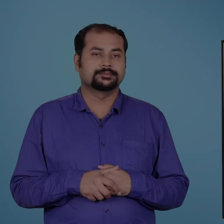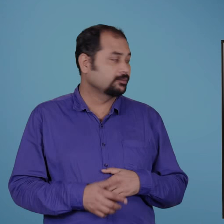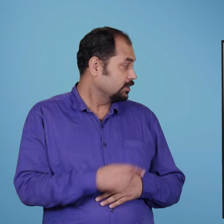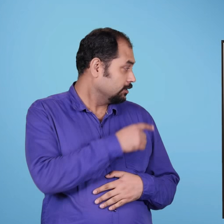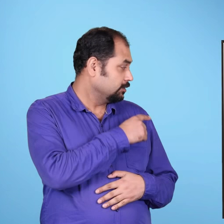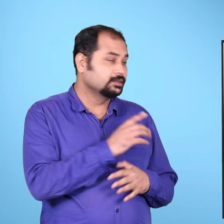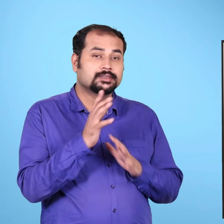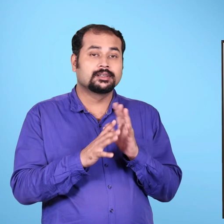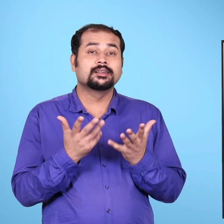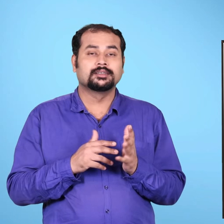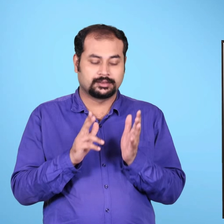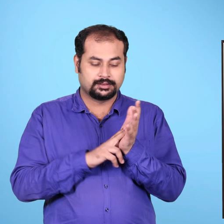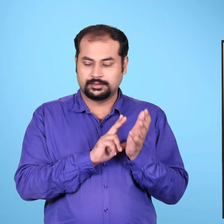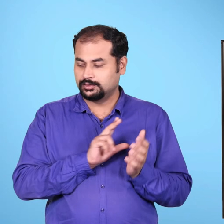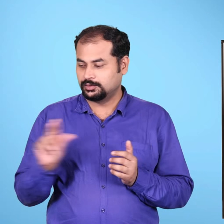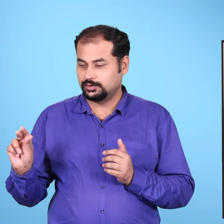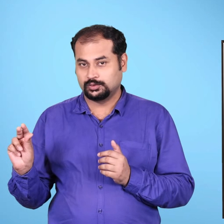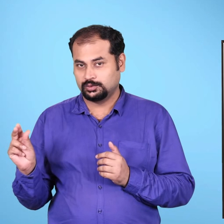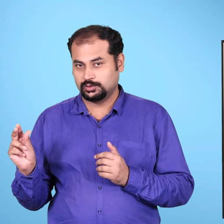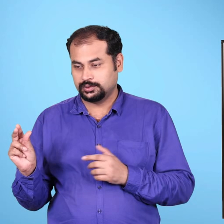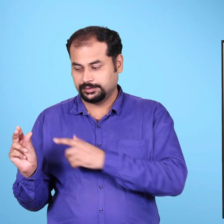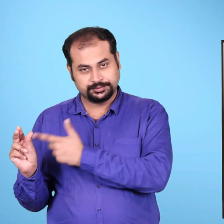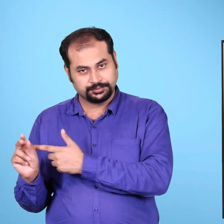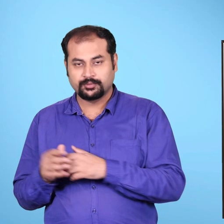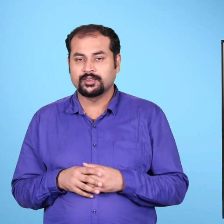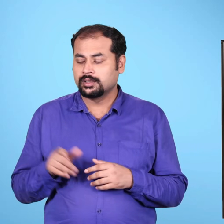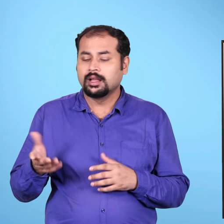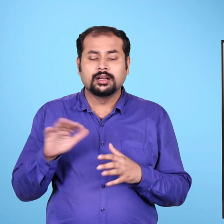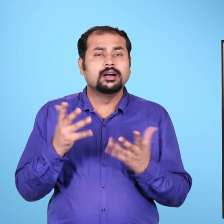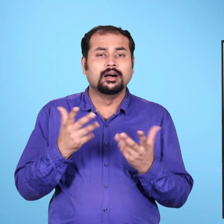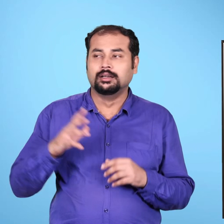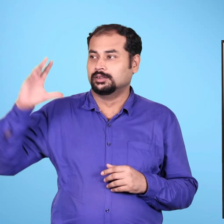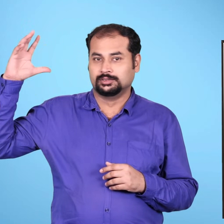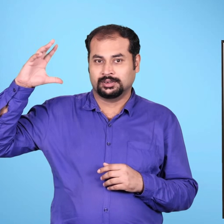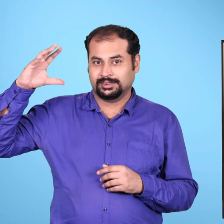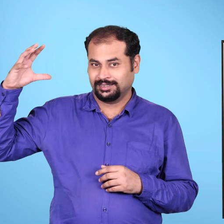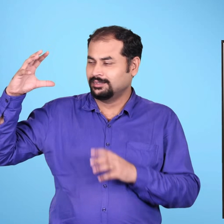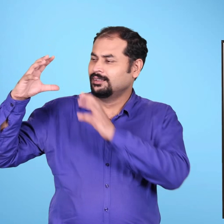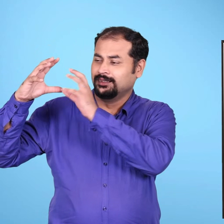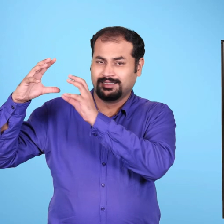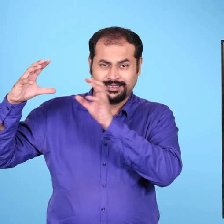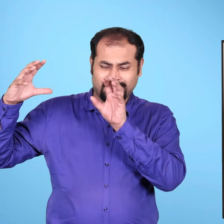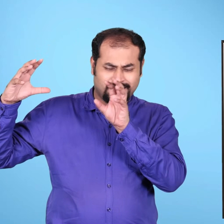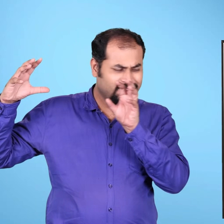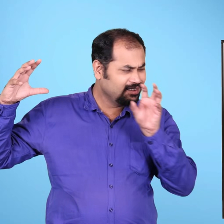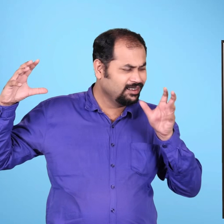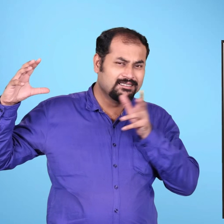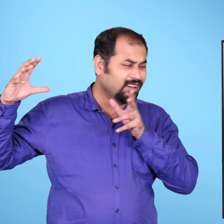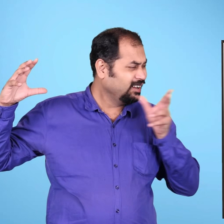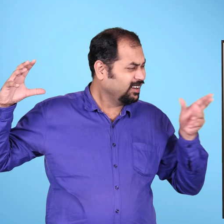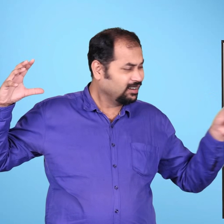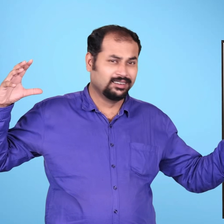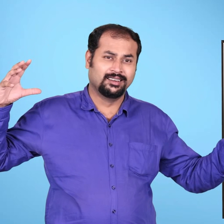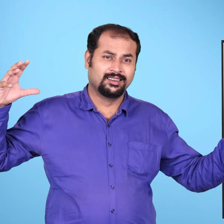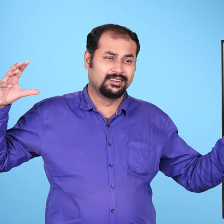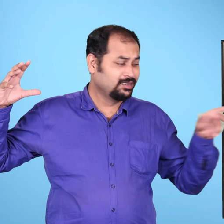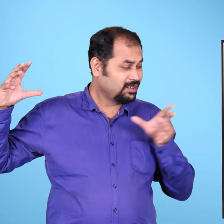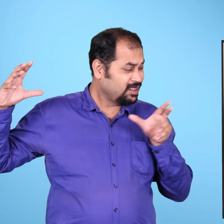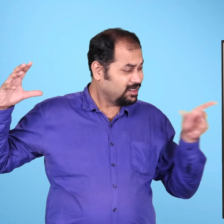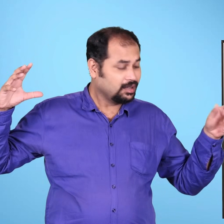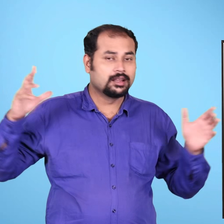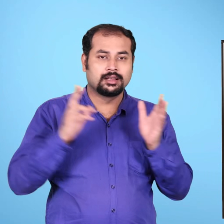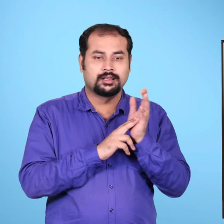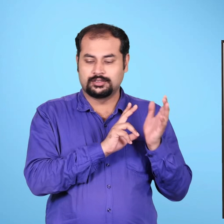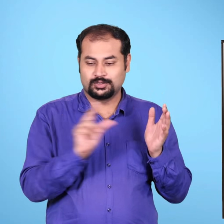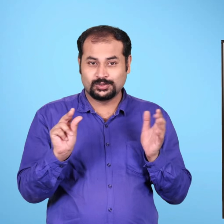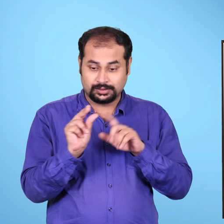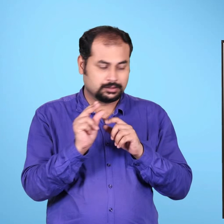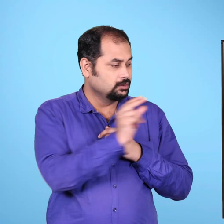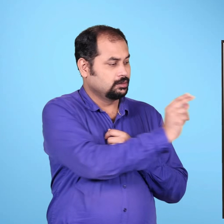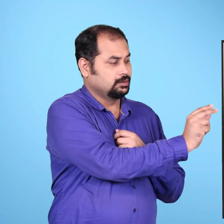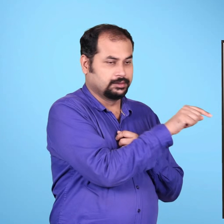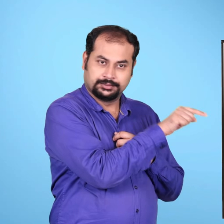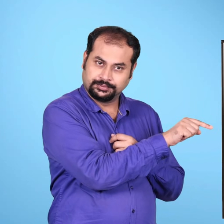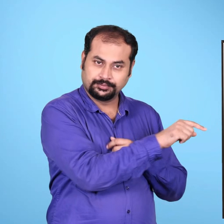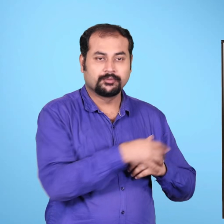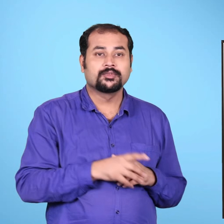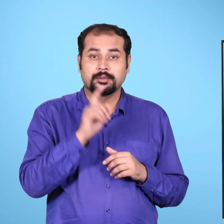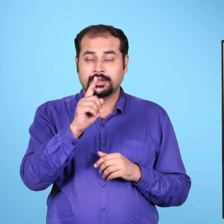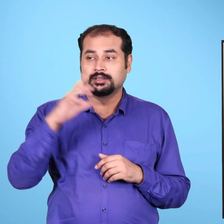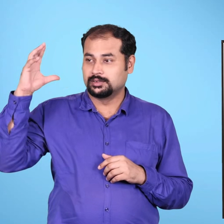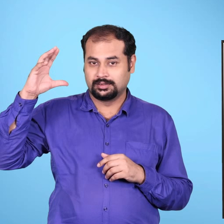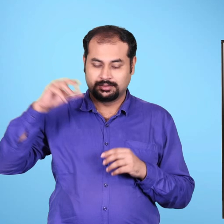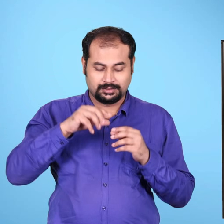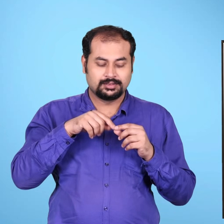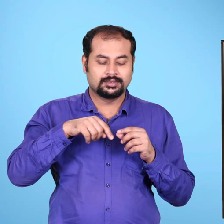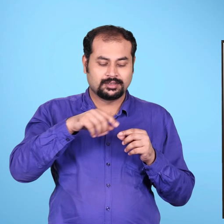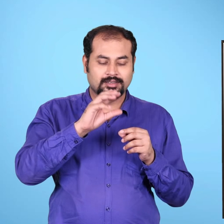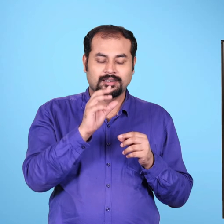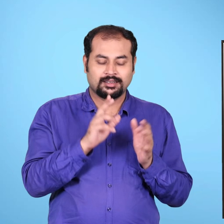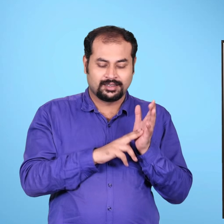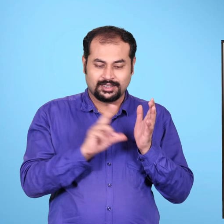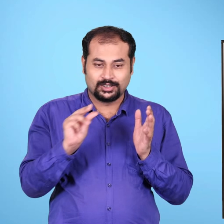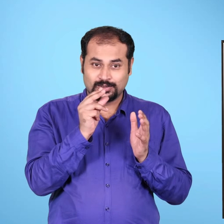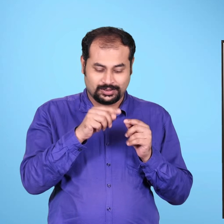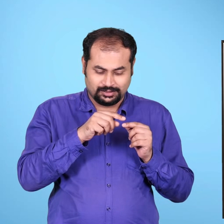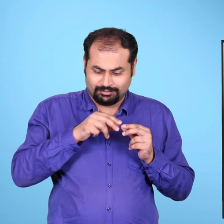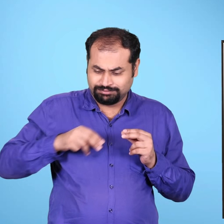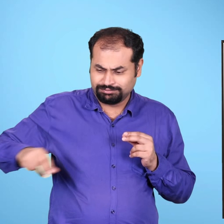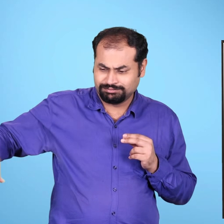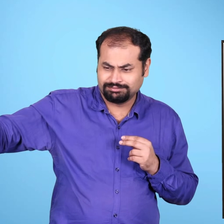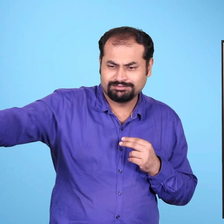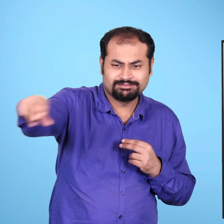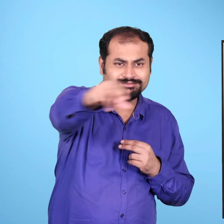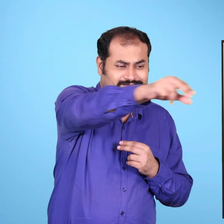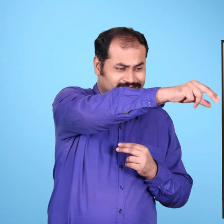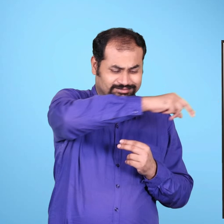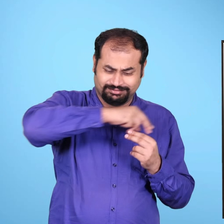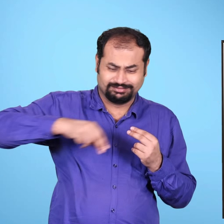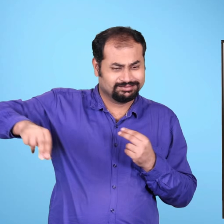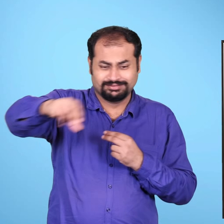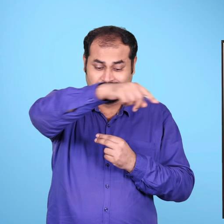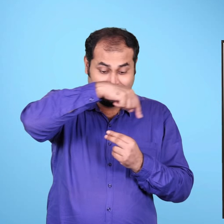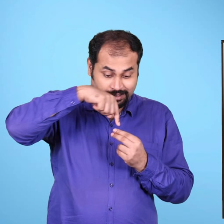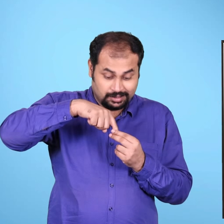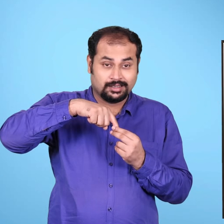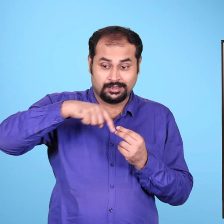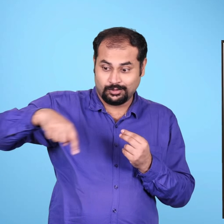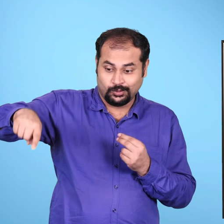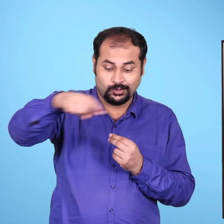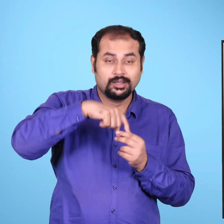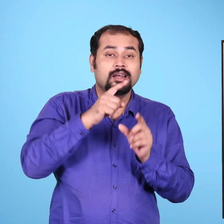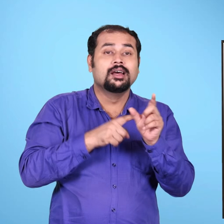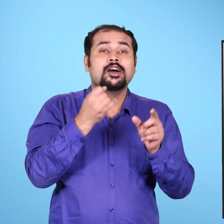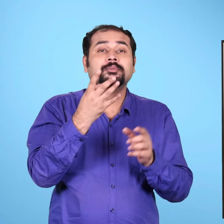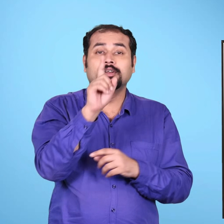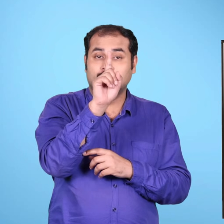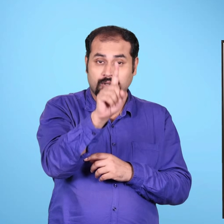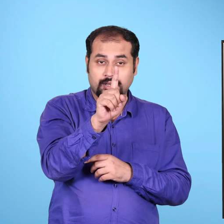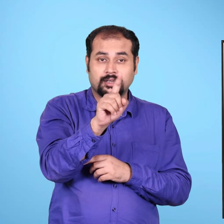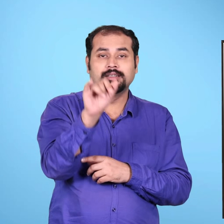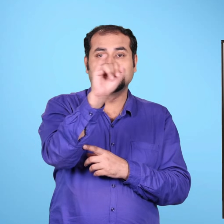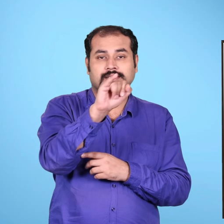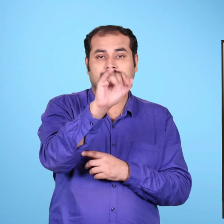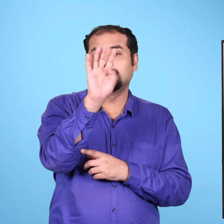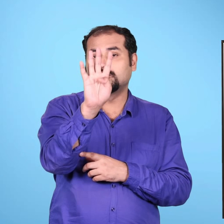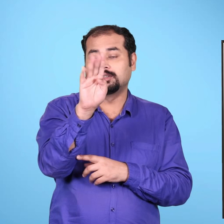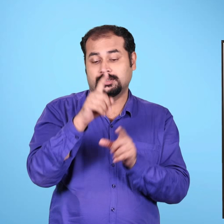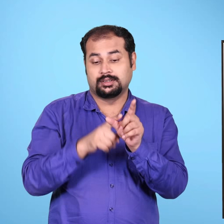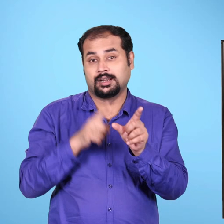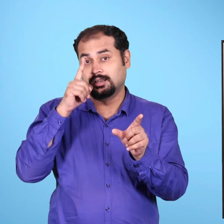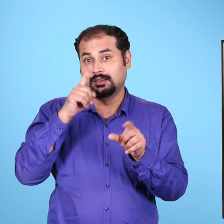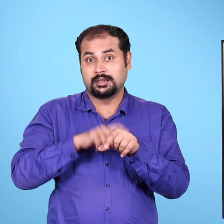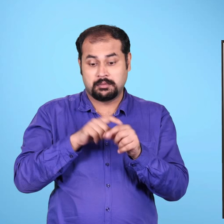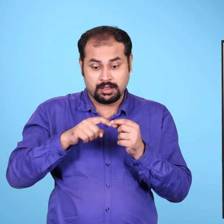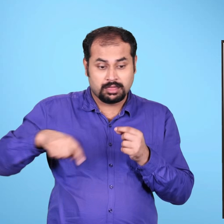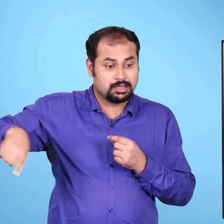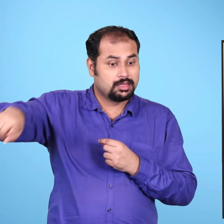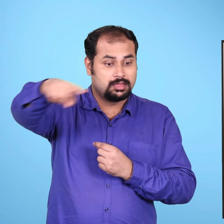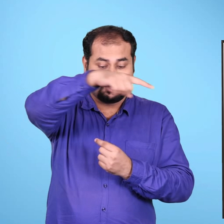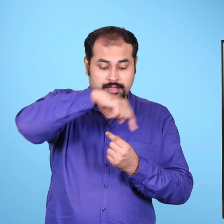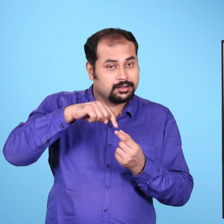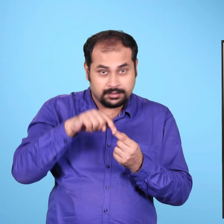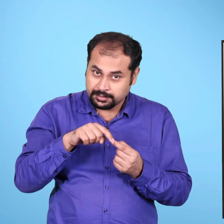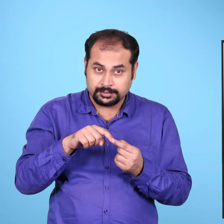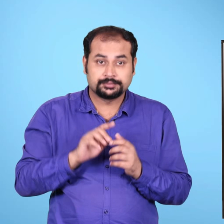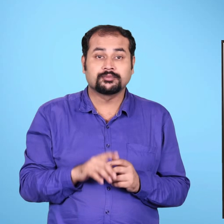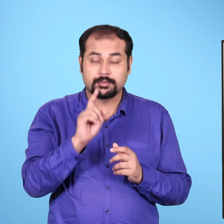This sign refers to Neptune. It is the farthest planet from the sun in our solar system. It takes around 164 years to make one revolution around the sun,